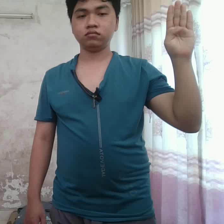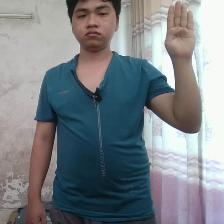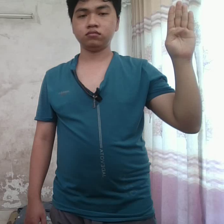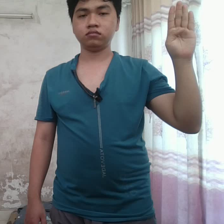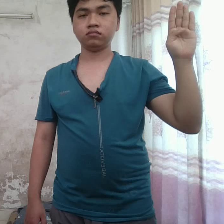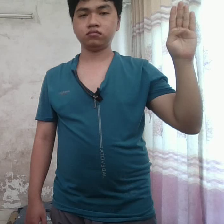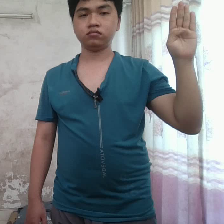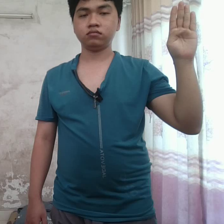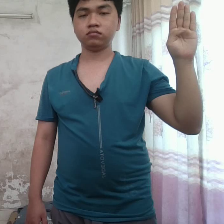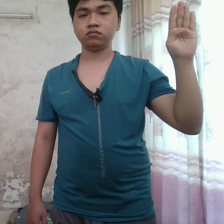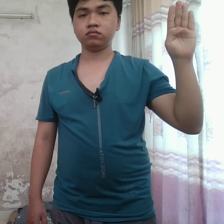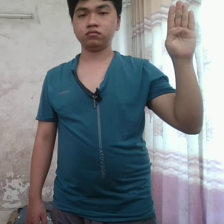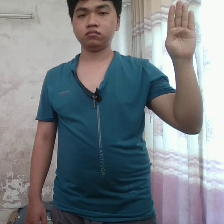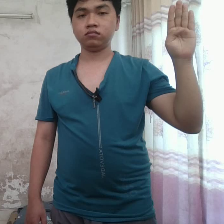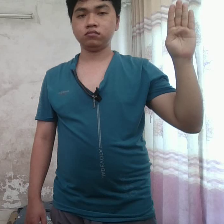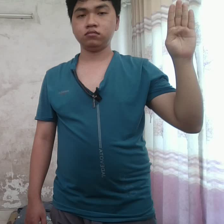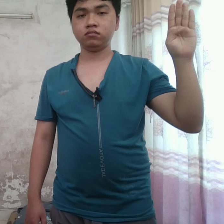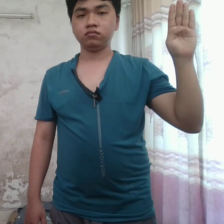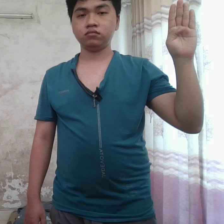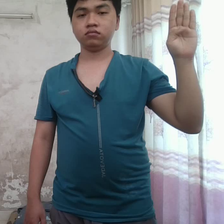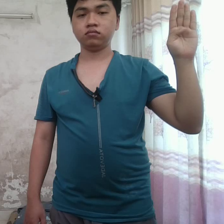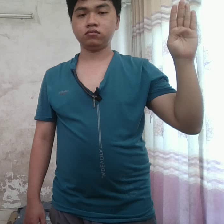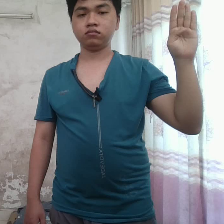b